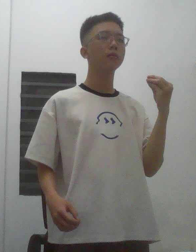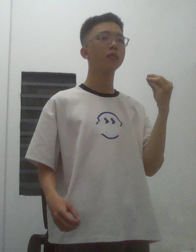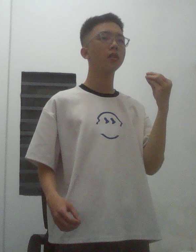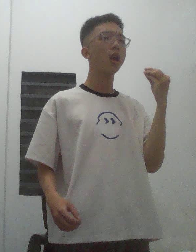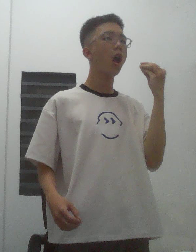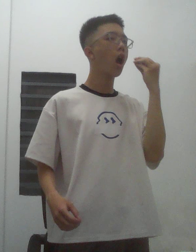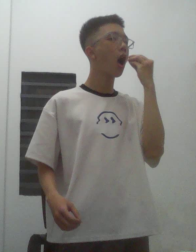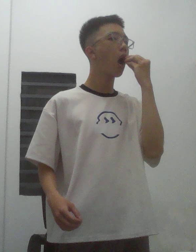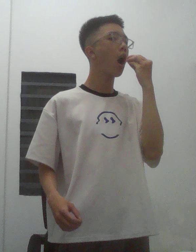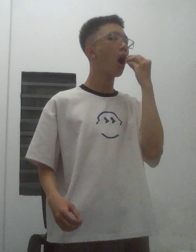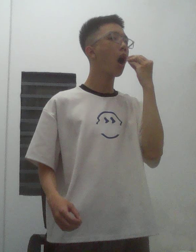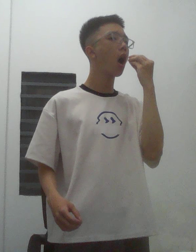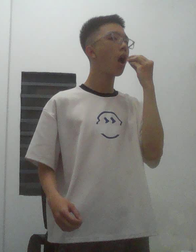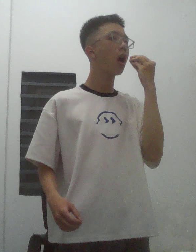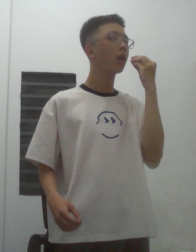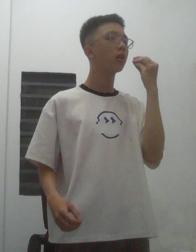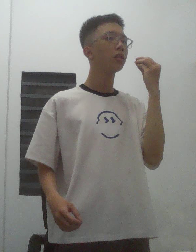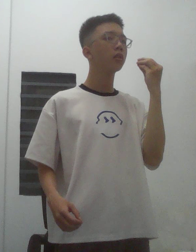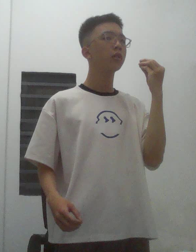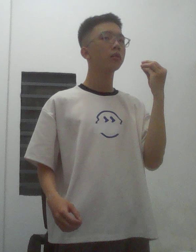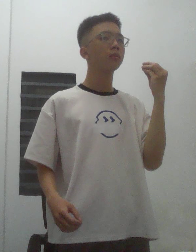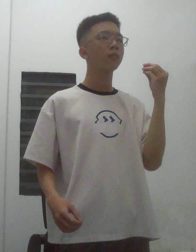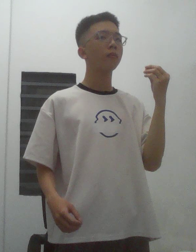an